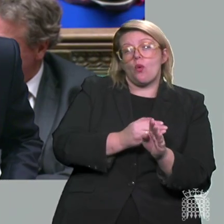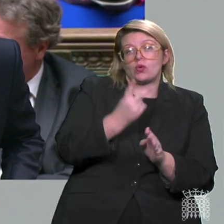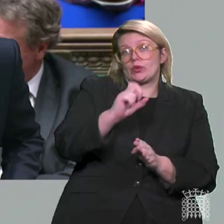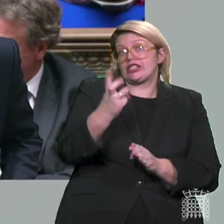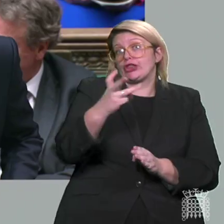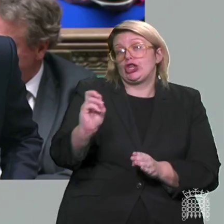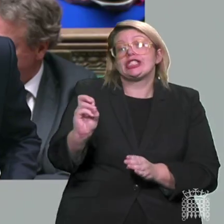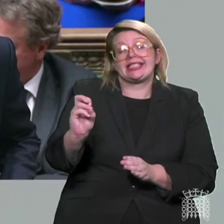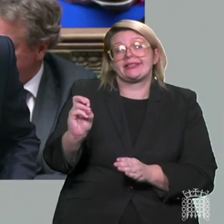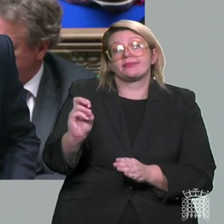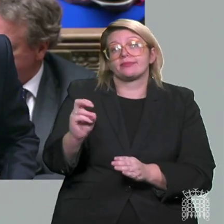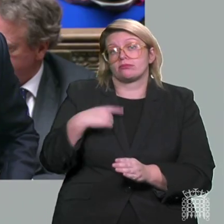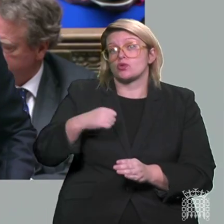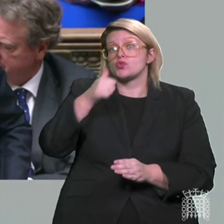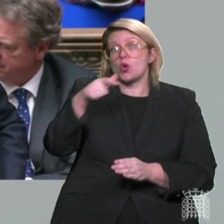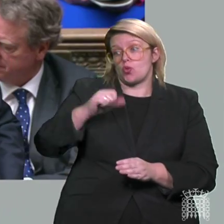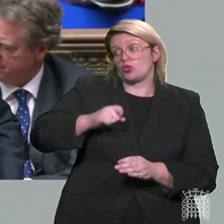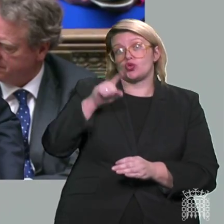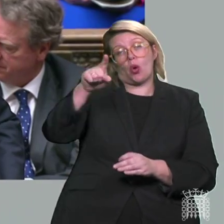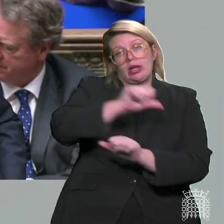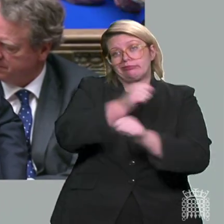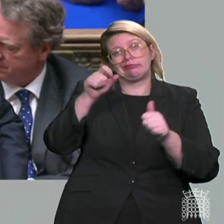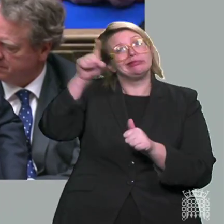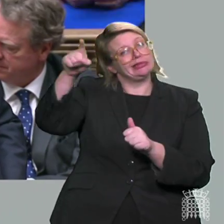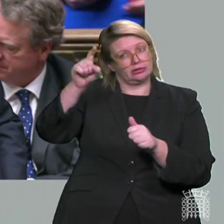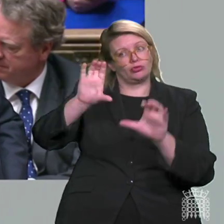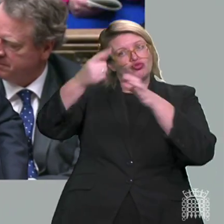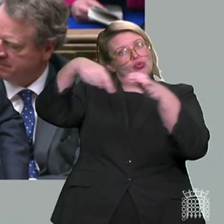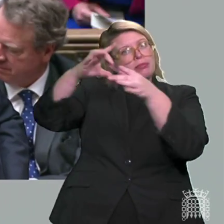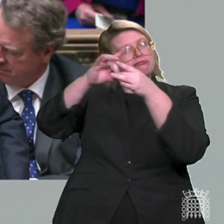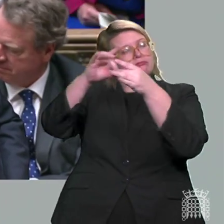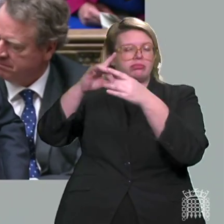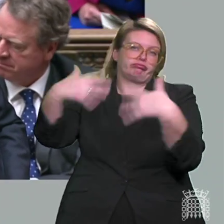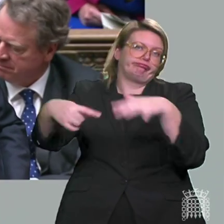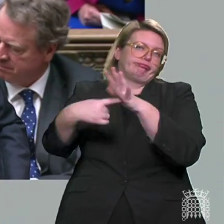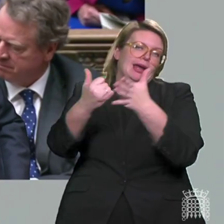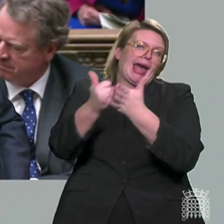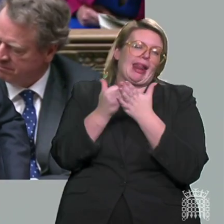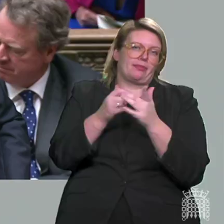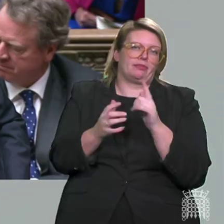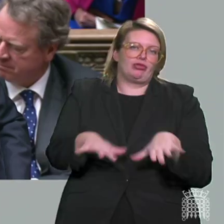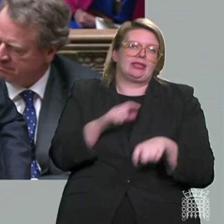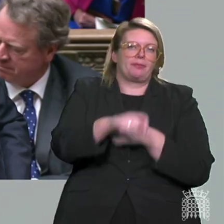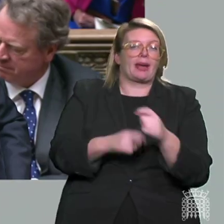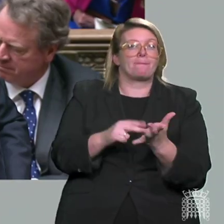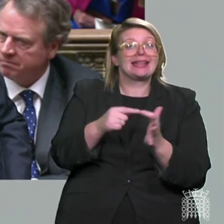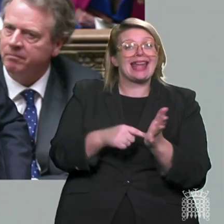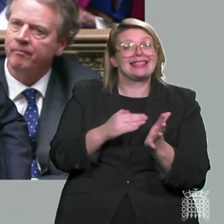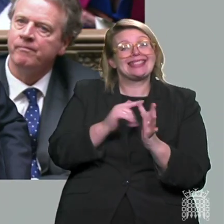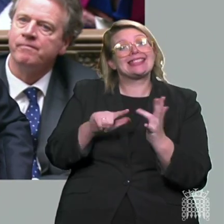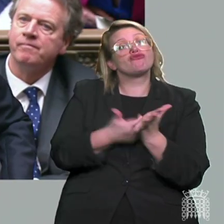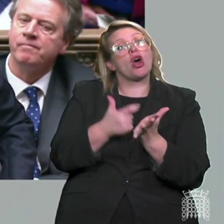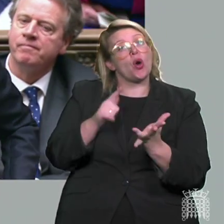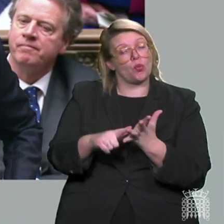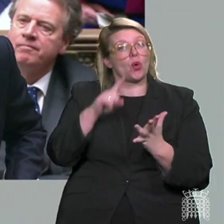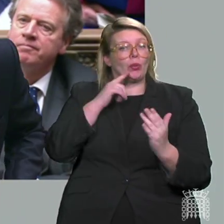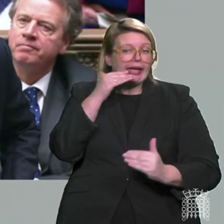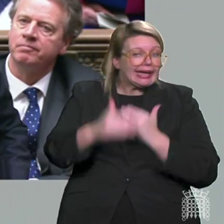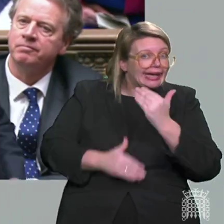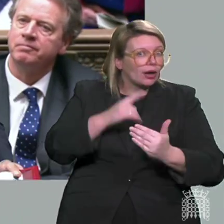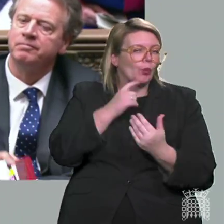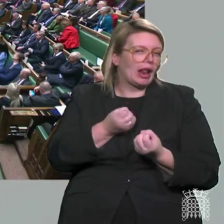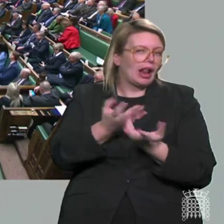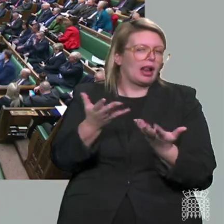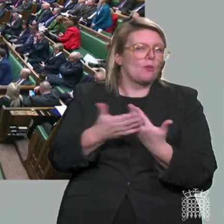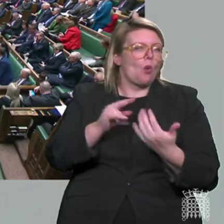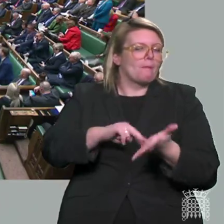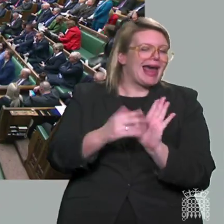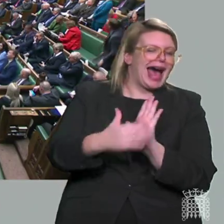We very much recognise the benefits of the Scottish cluster and the role it could play in decarbonisation, and we are progressing track 2 and will set out further details in due course.